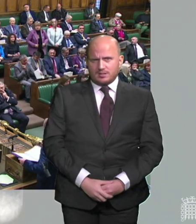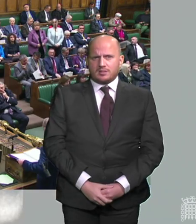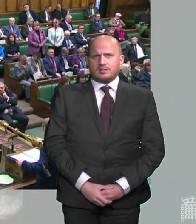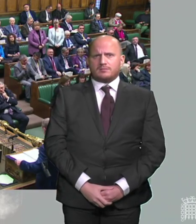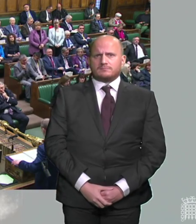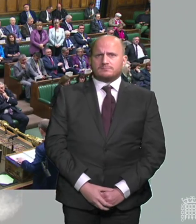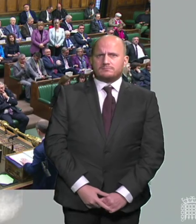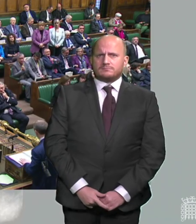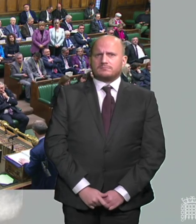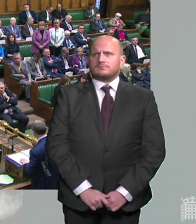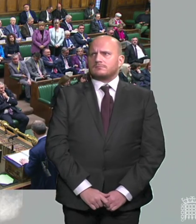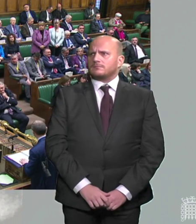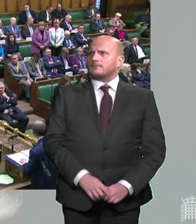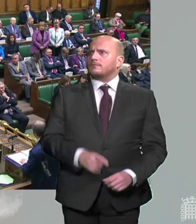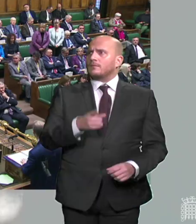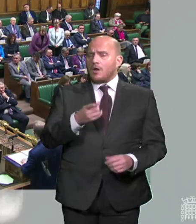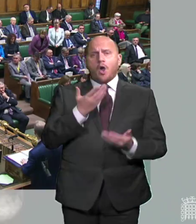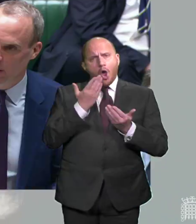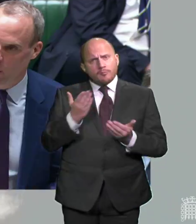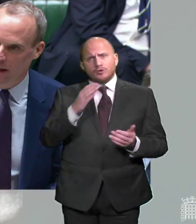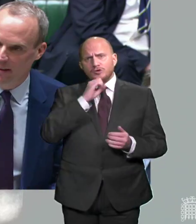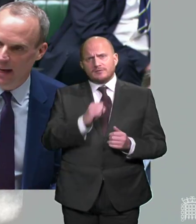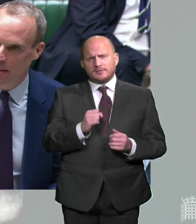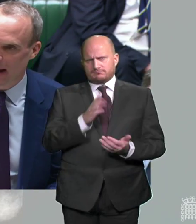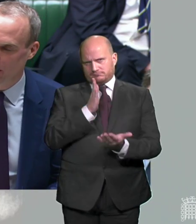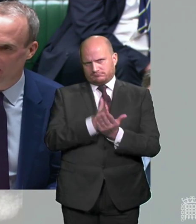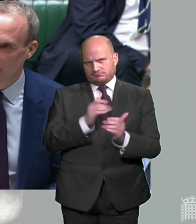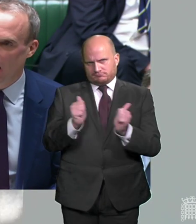I thank the right honourable Gentleman.